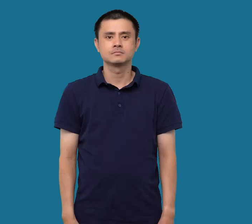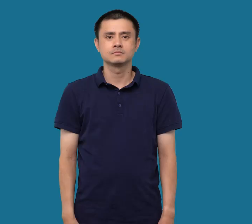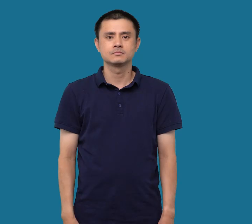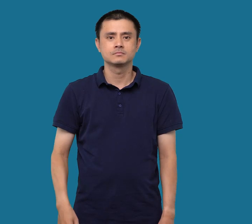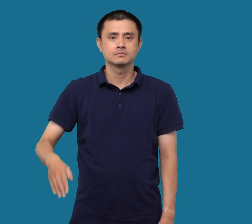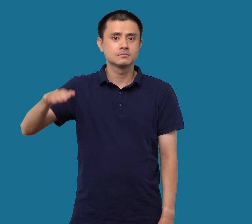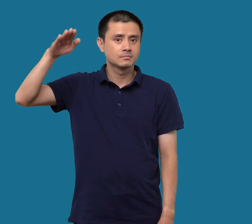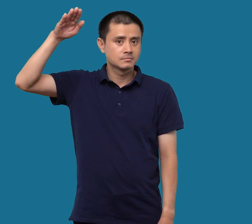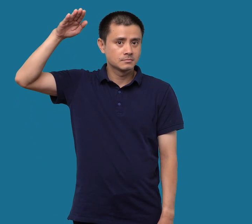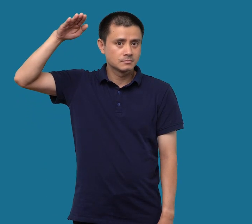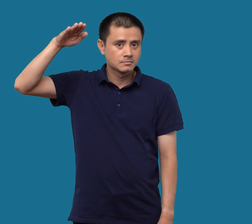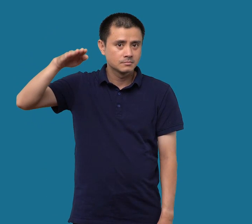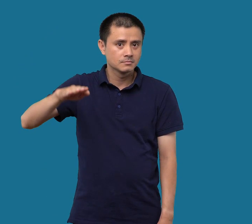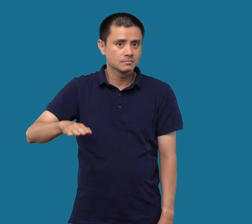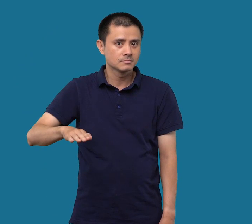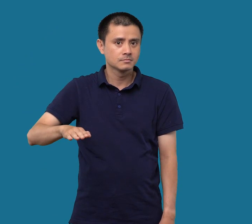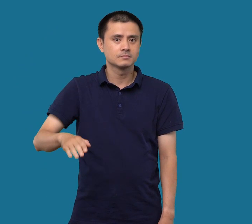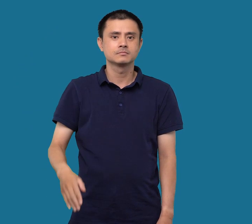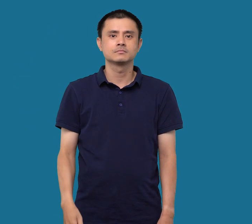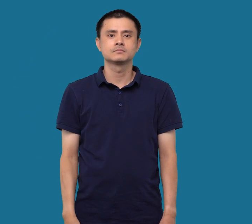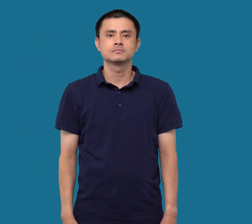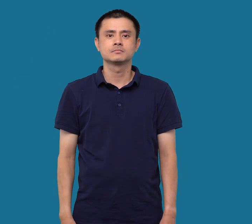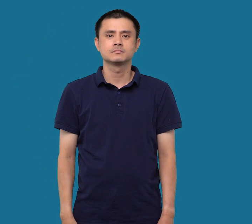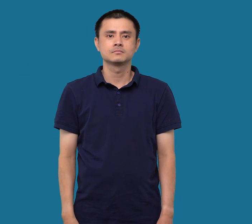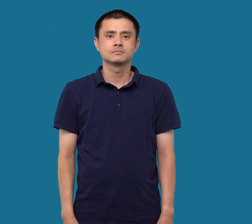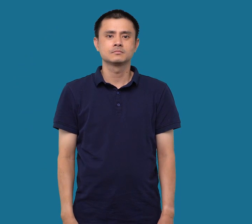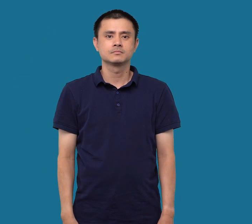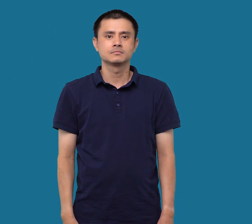giảm